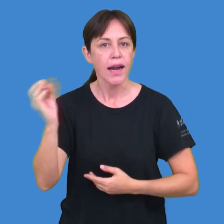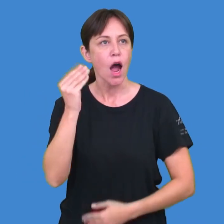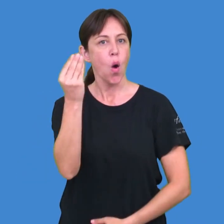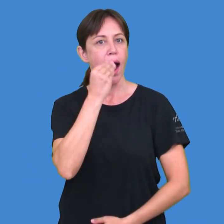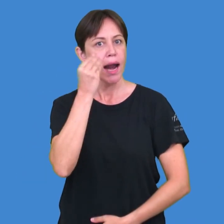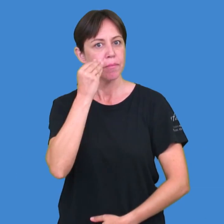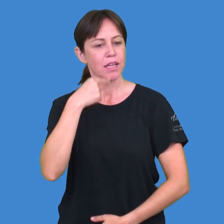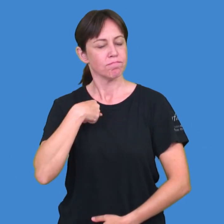comer